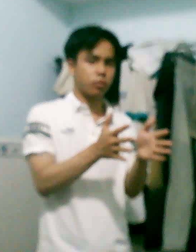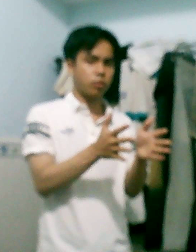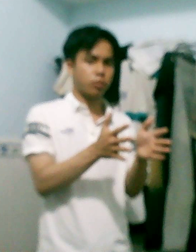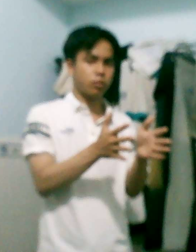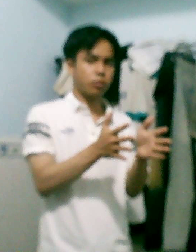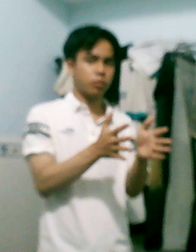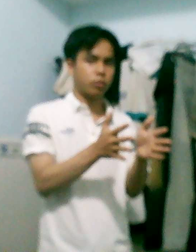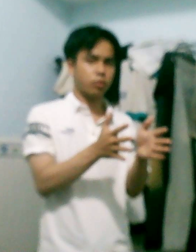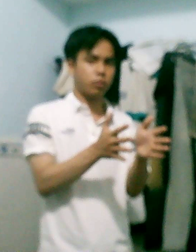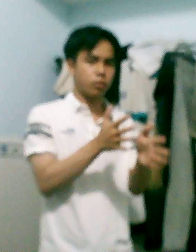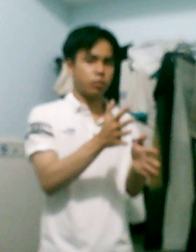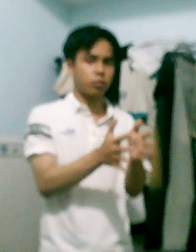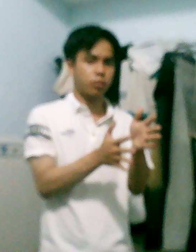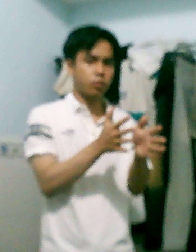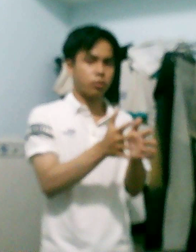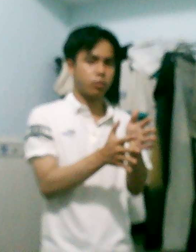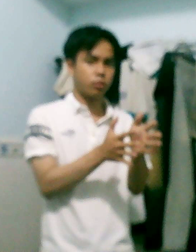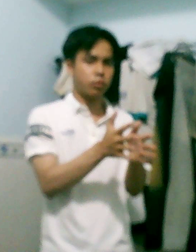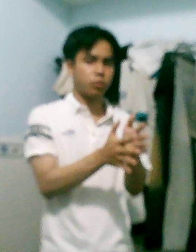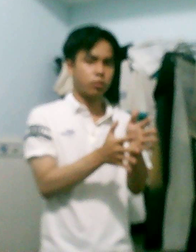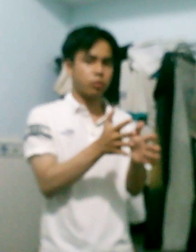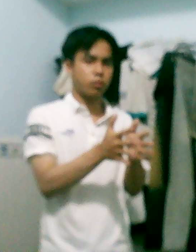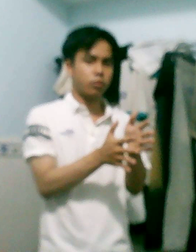ngon ngu ki hieu